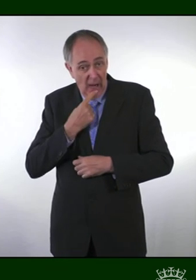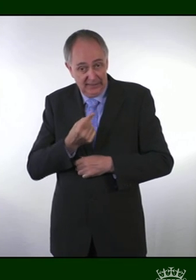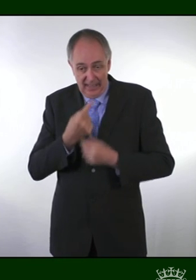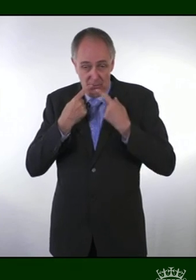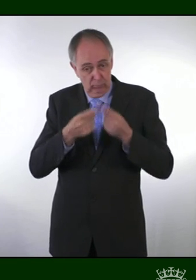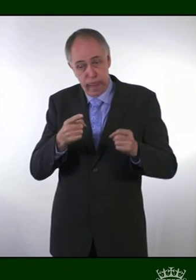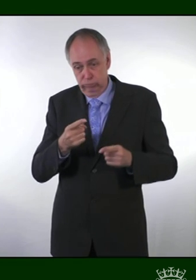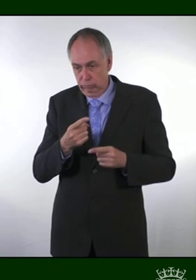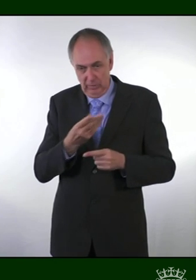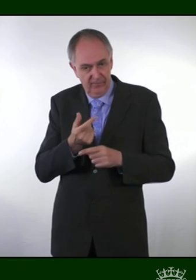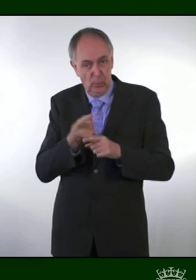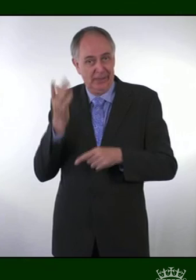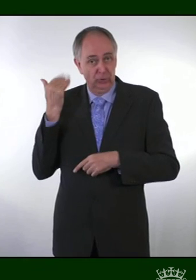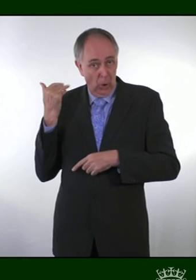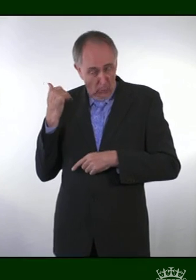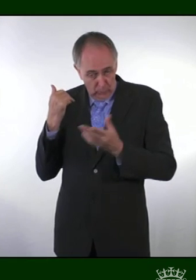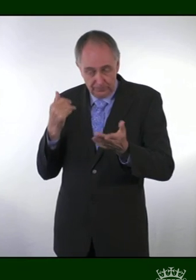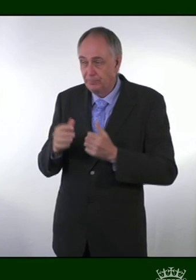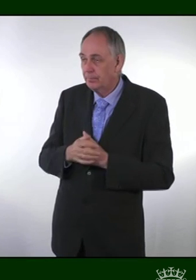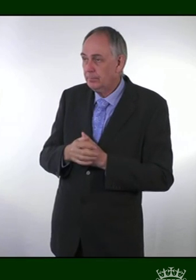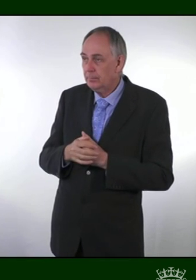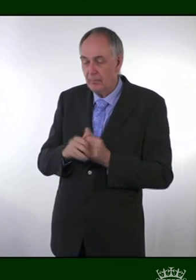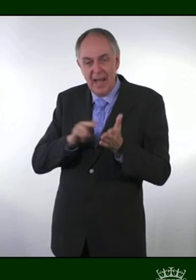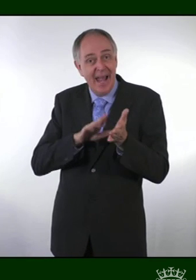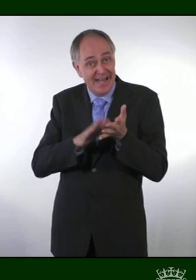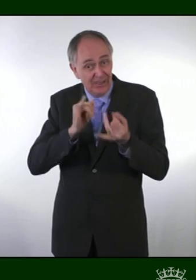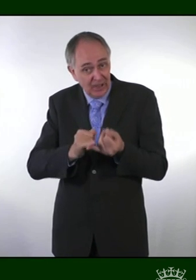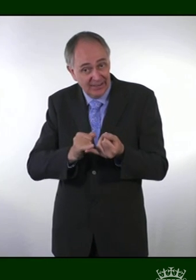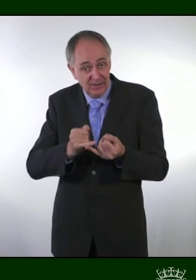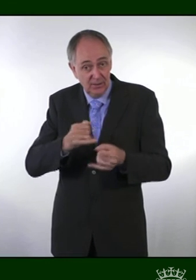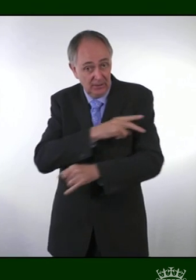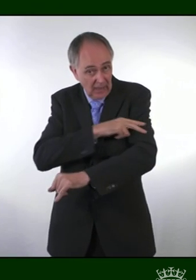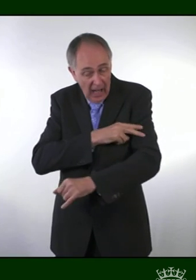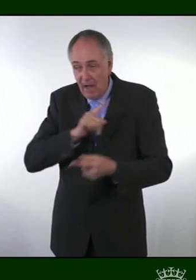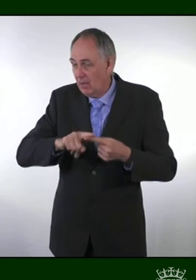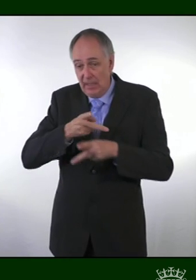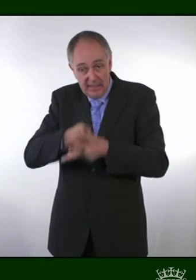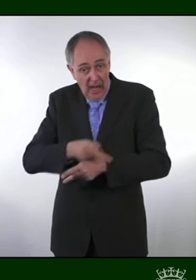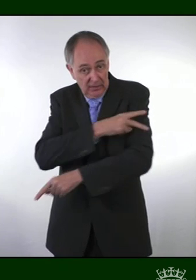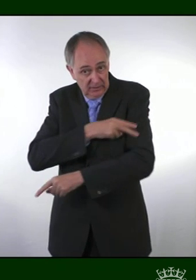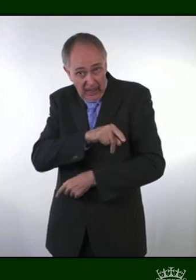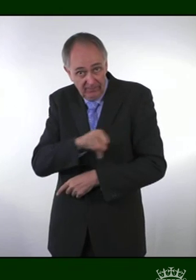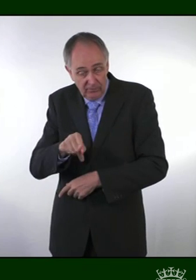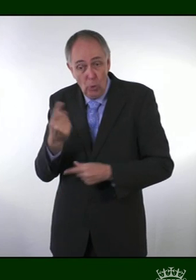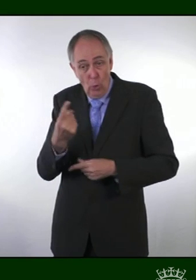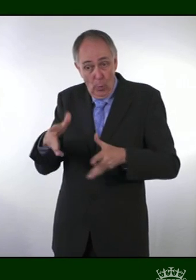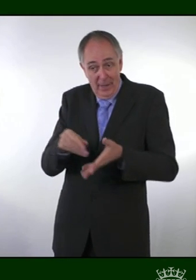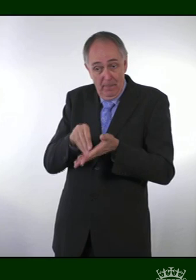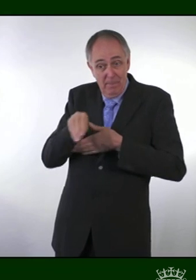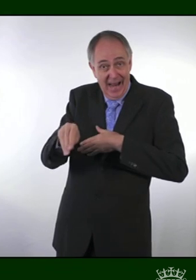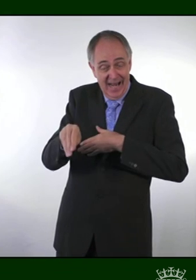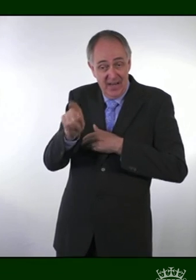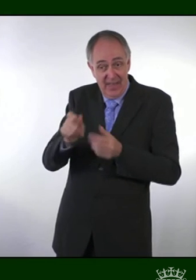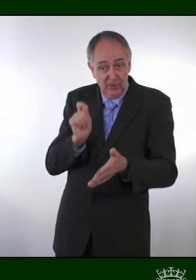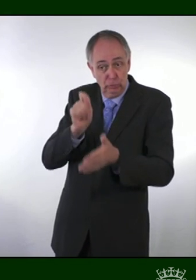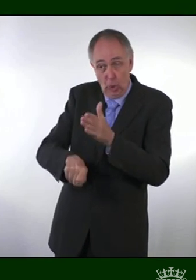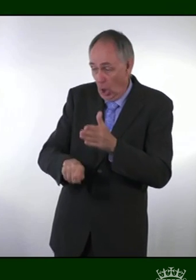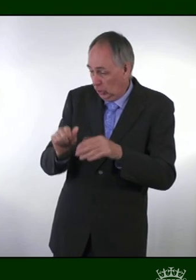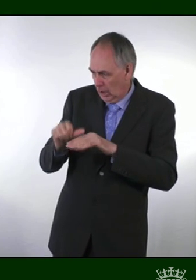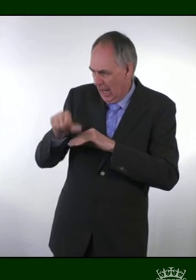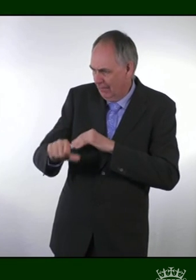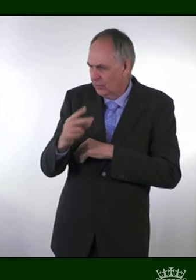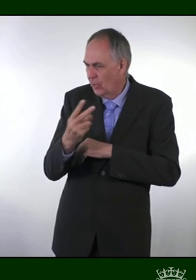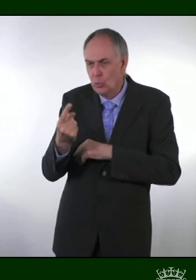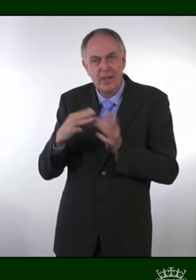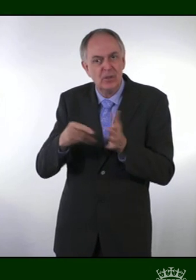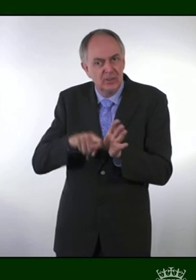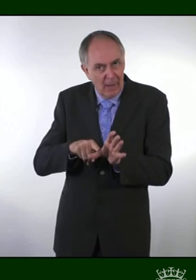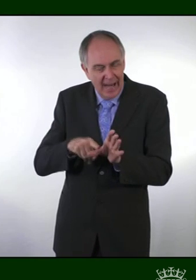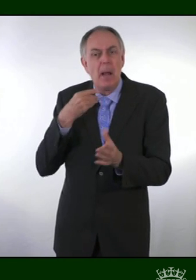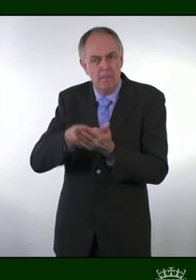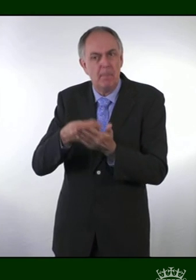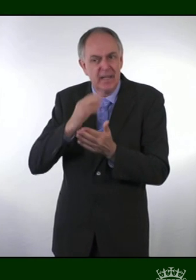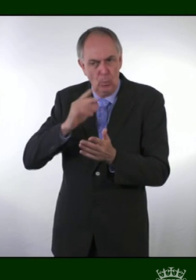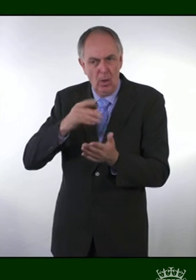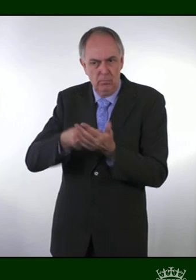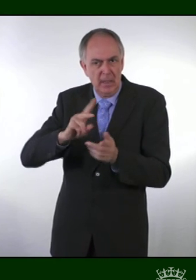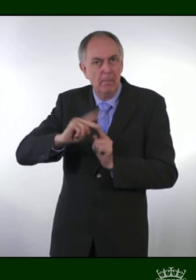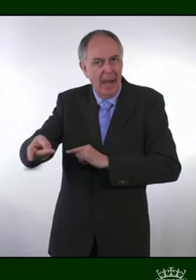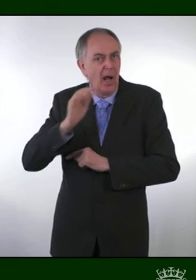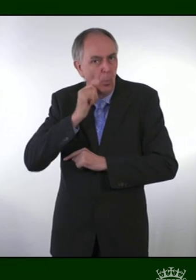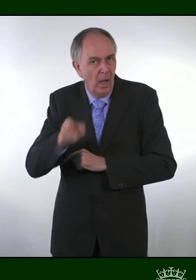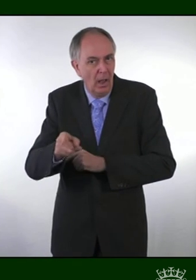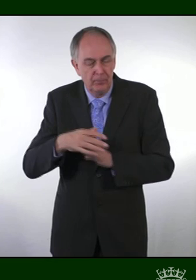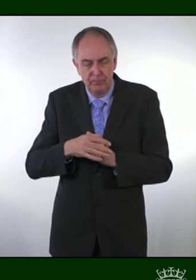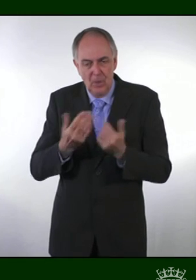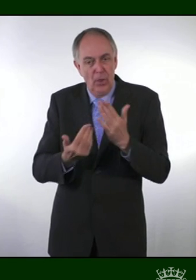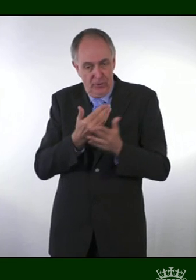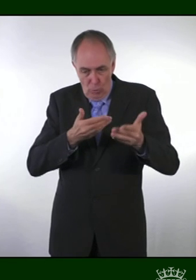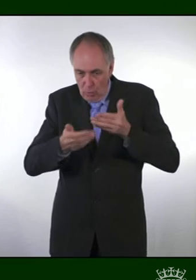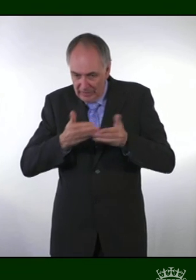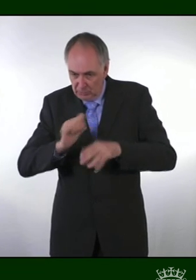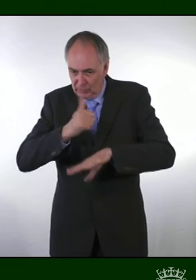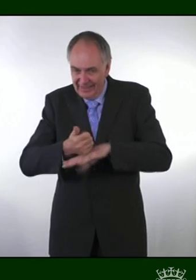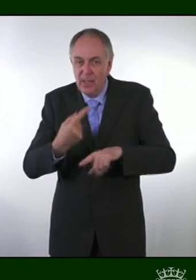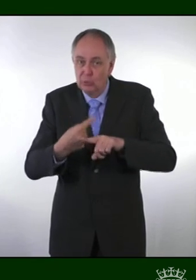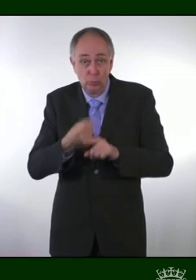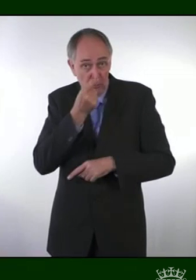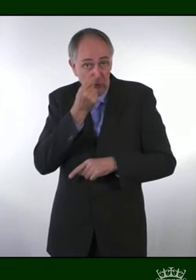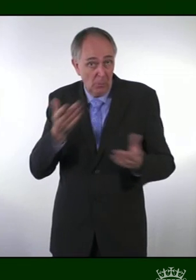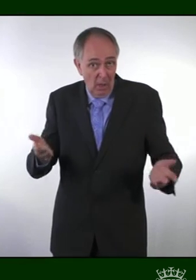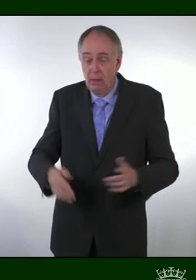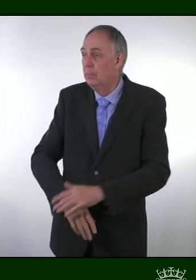What I can tell the right honourable and learned Gentleman is that NHS or care workers who have paid the surcharge since 21 May will be refunded, and we are getting on with instituting the new arrangements as fast as we possibly can.